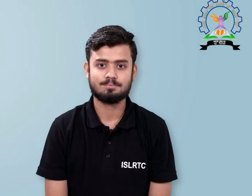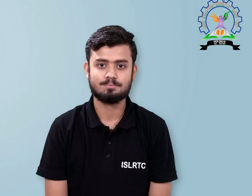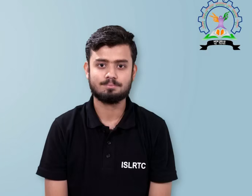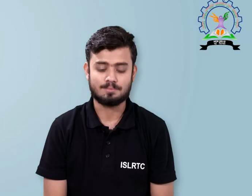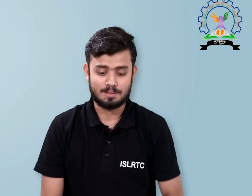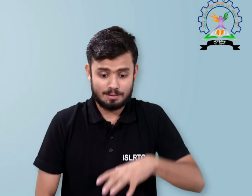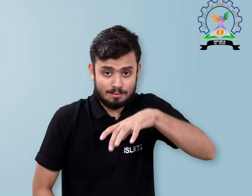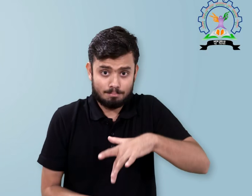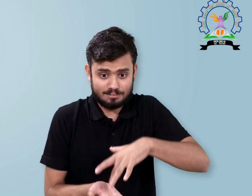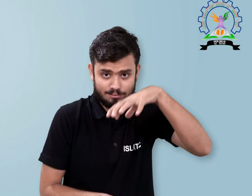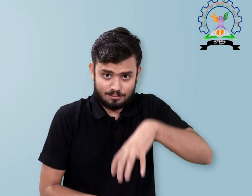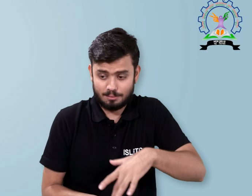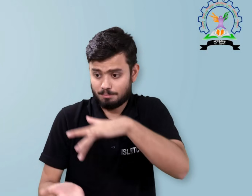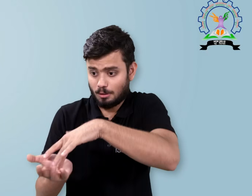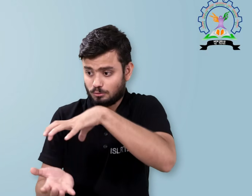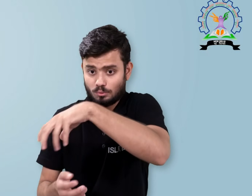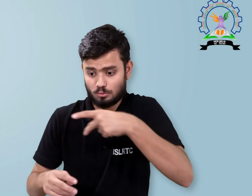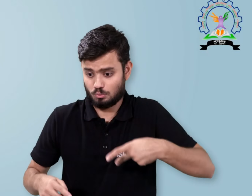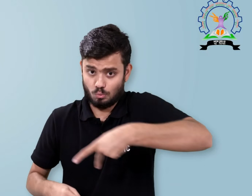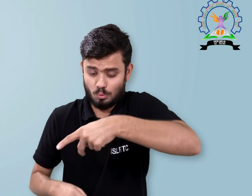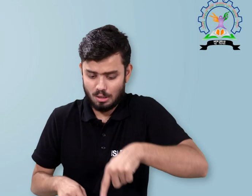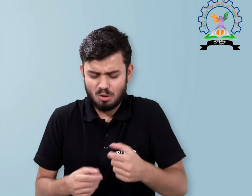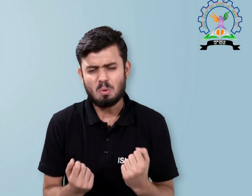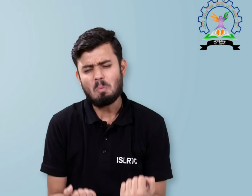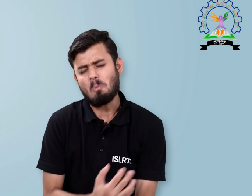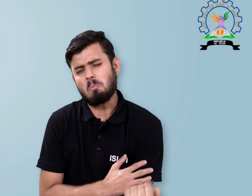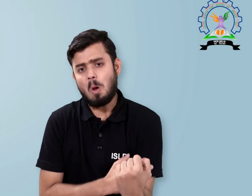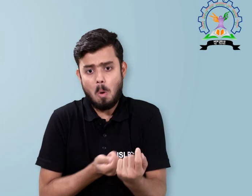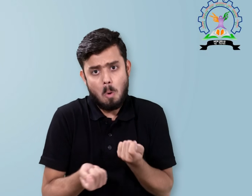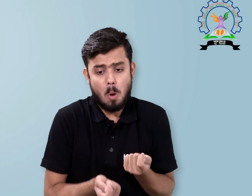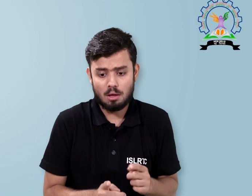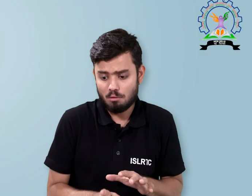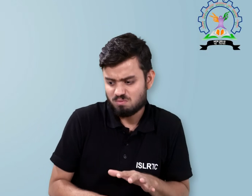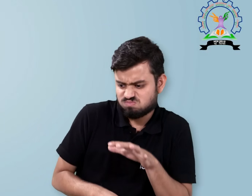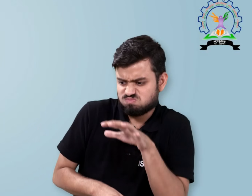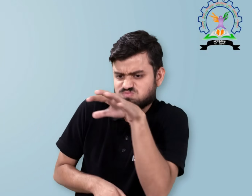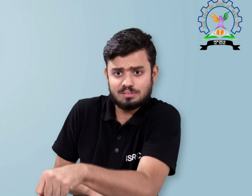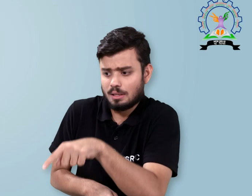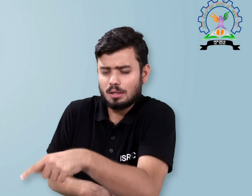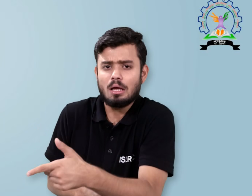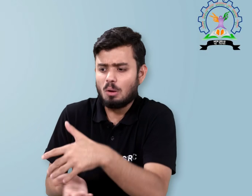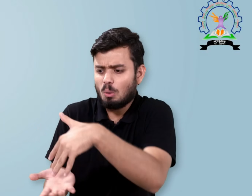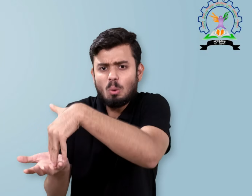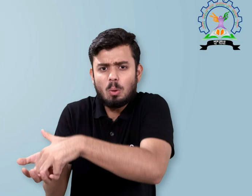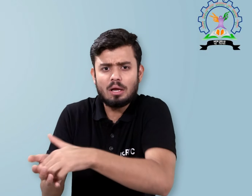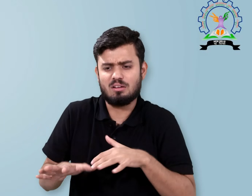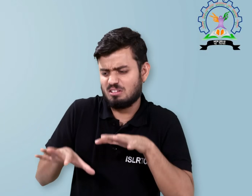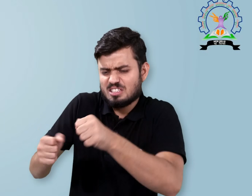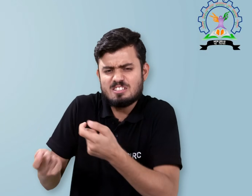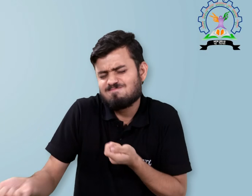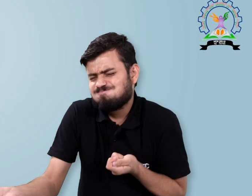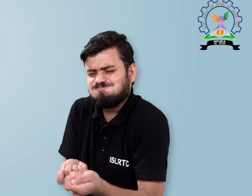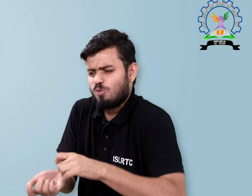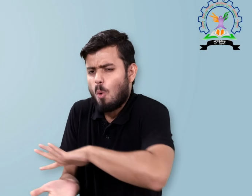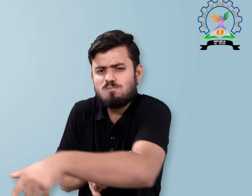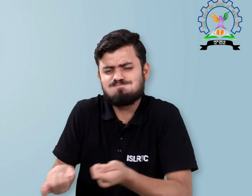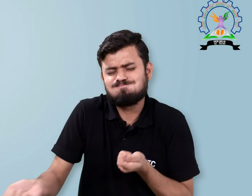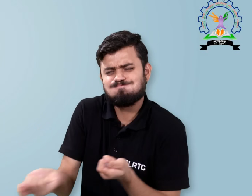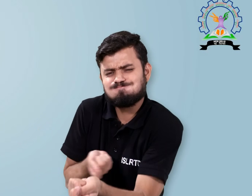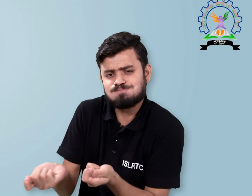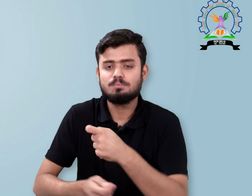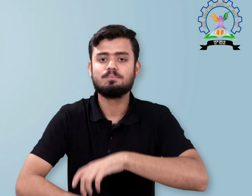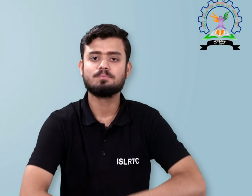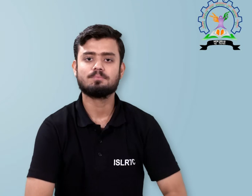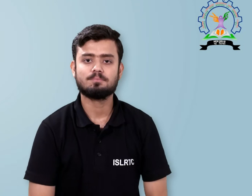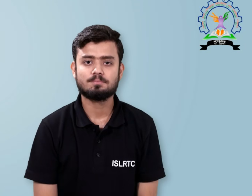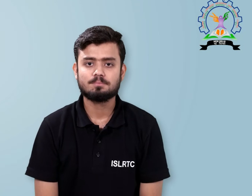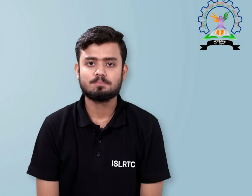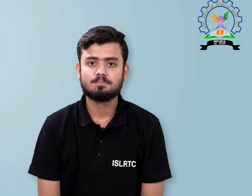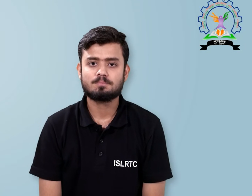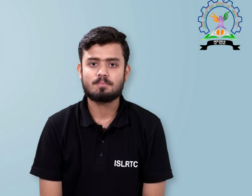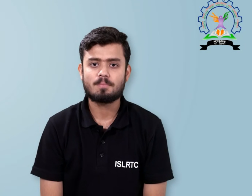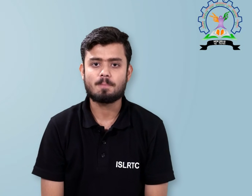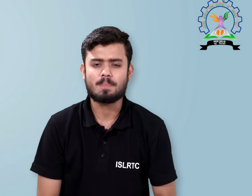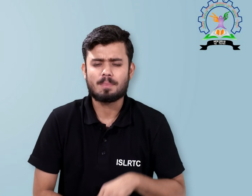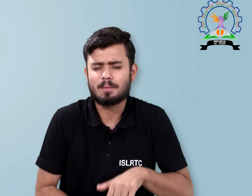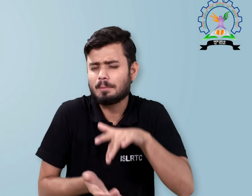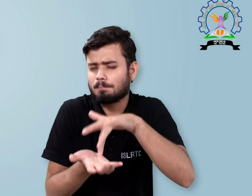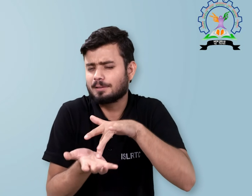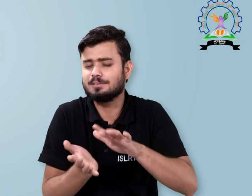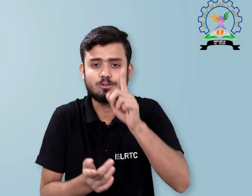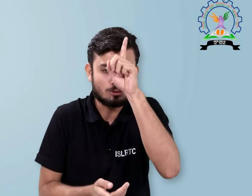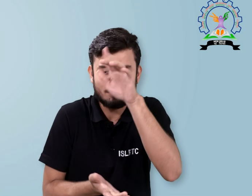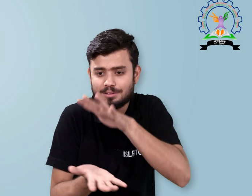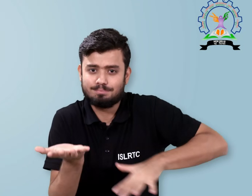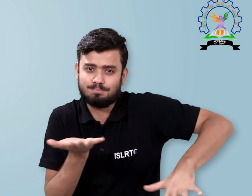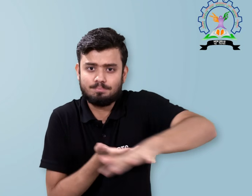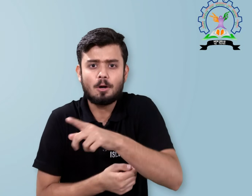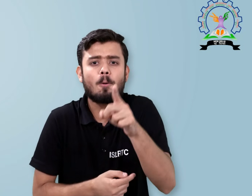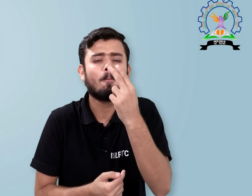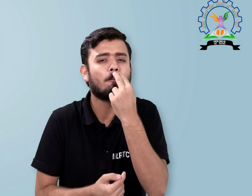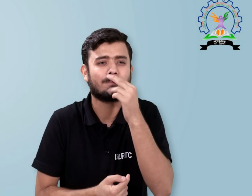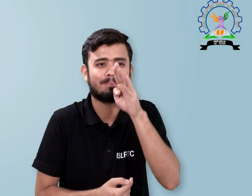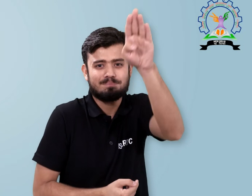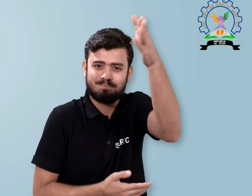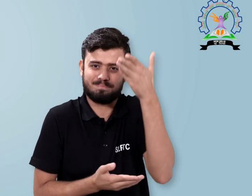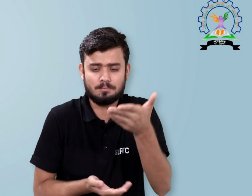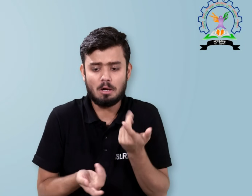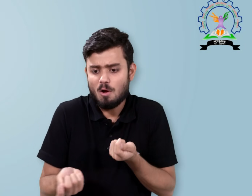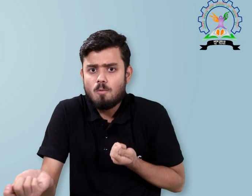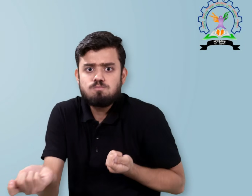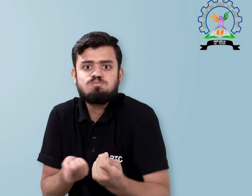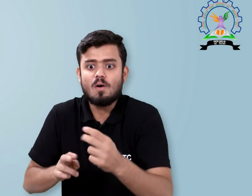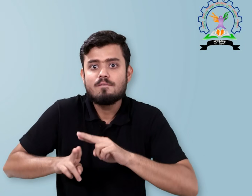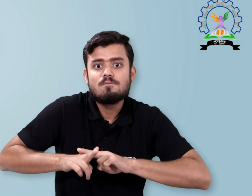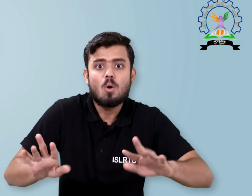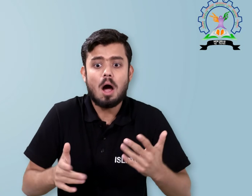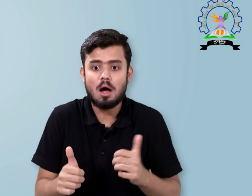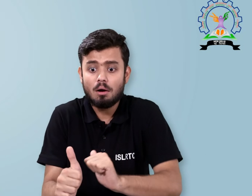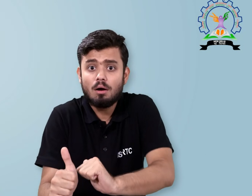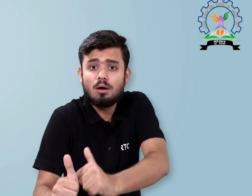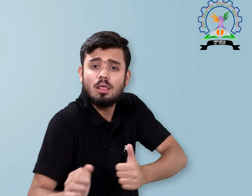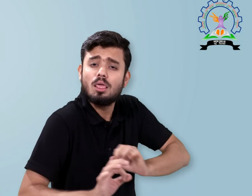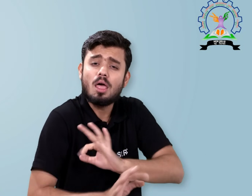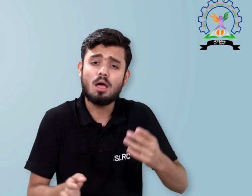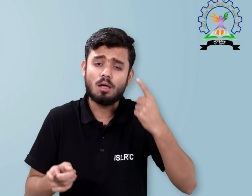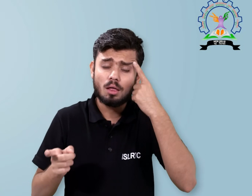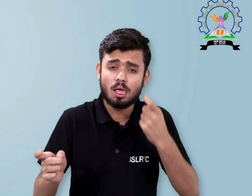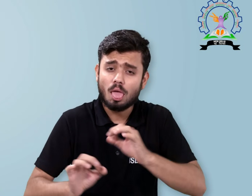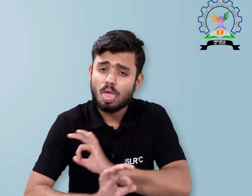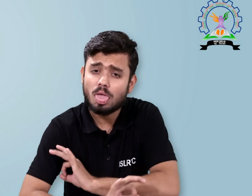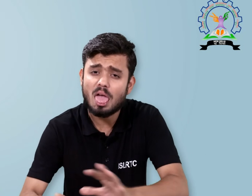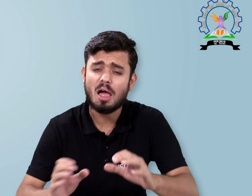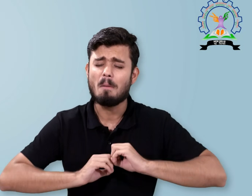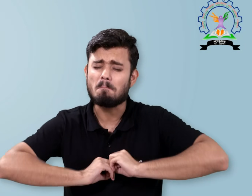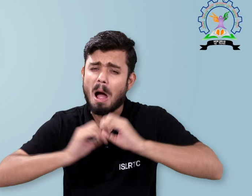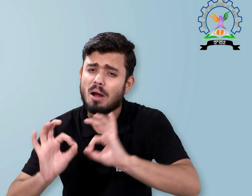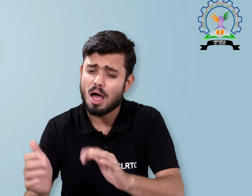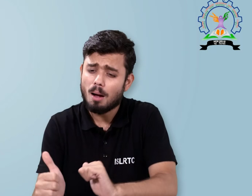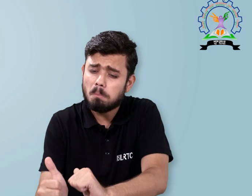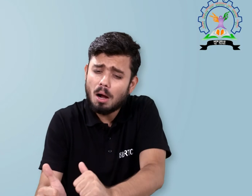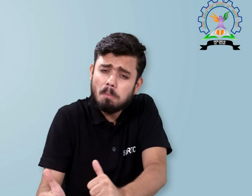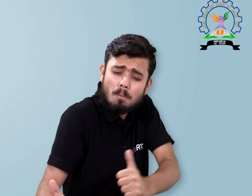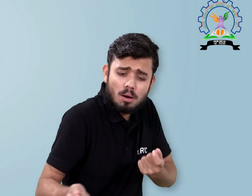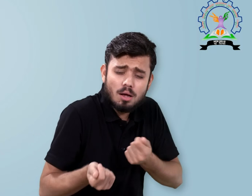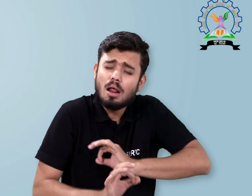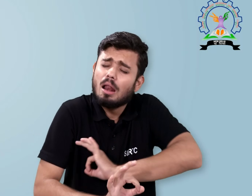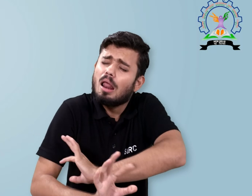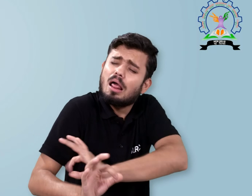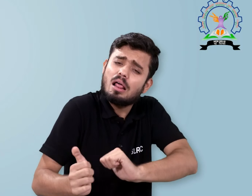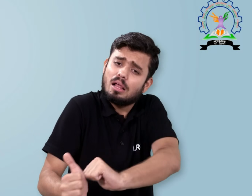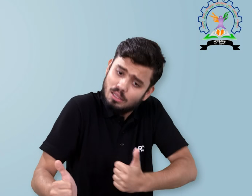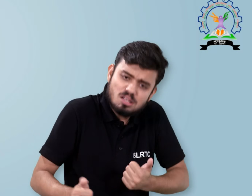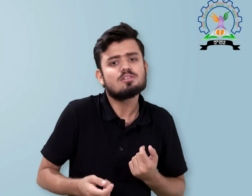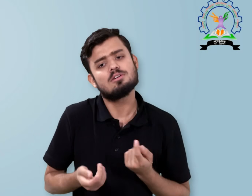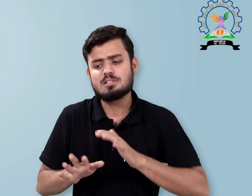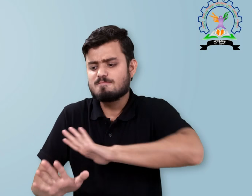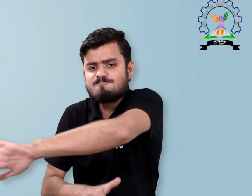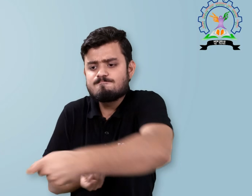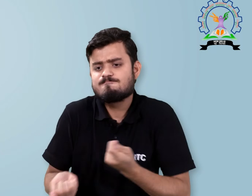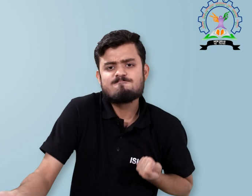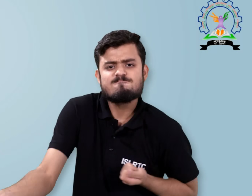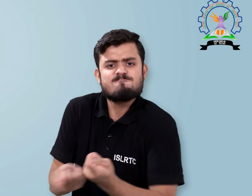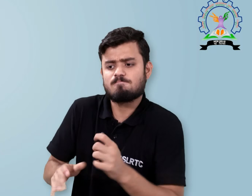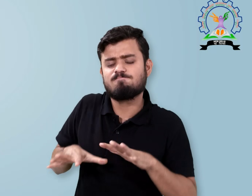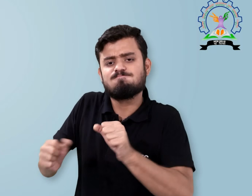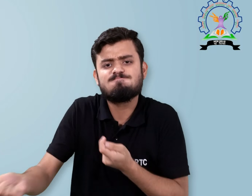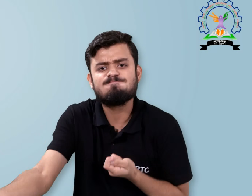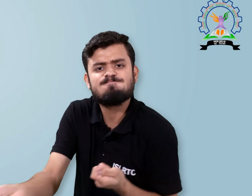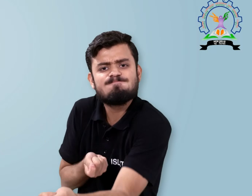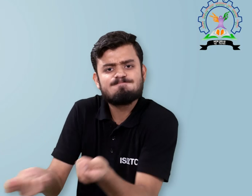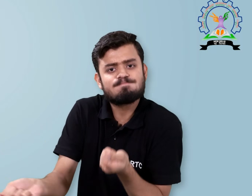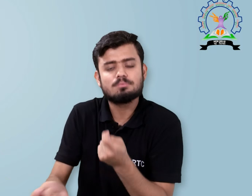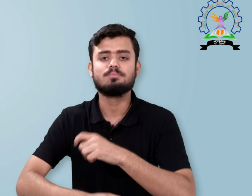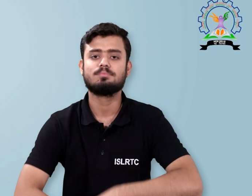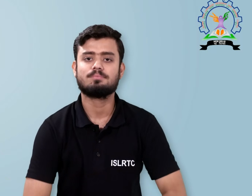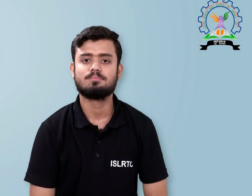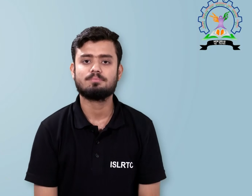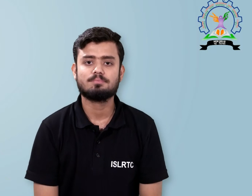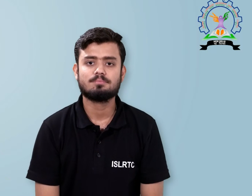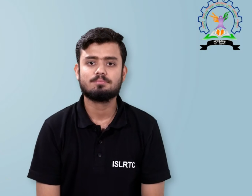Colonialism The practice of acquiring control over another country or territory and exploiting it for economic gain.